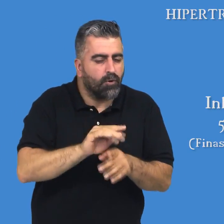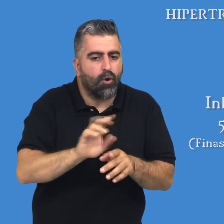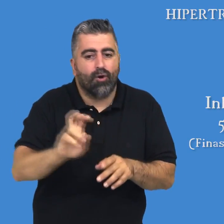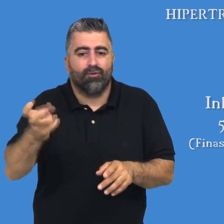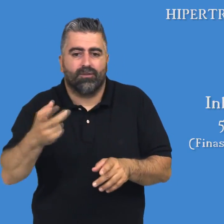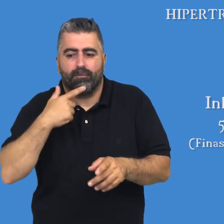otro